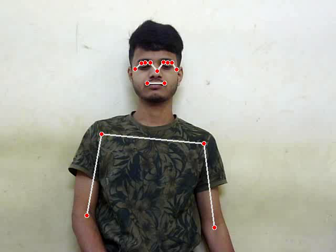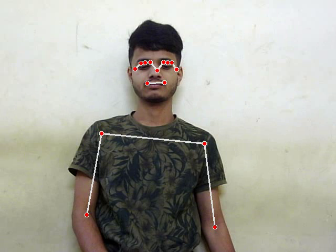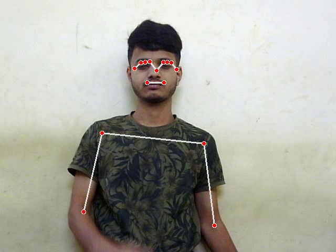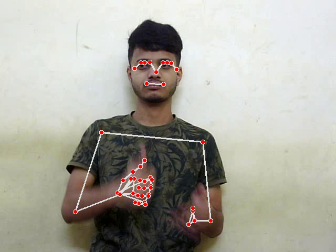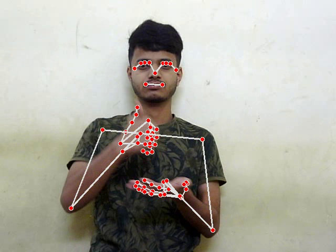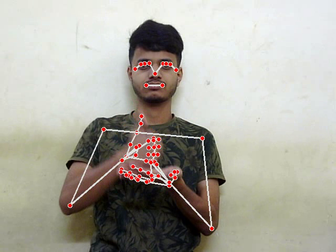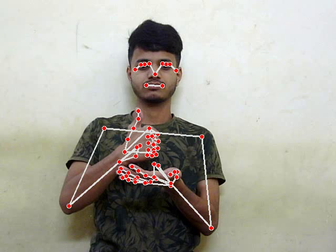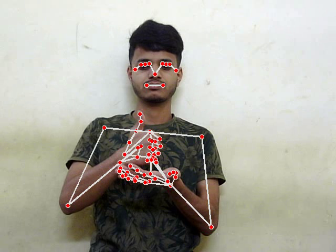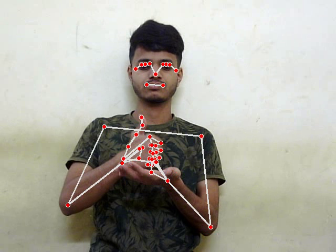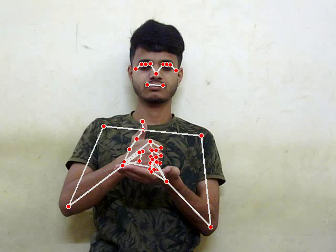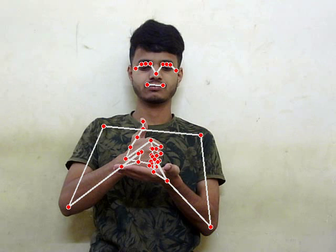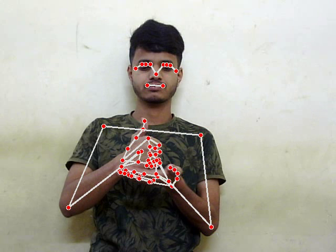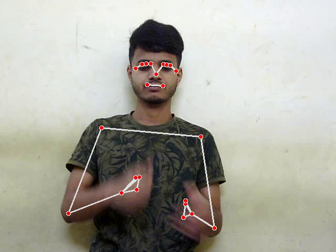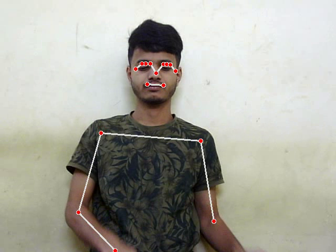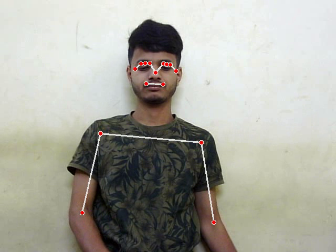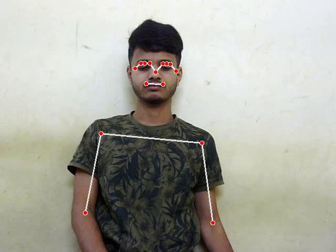help